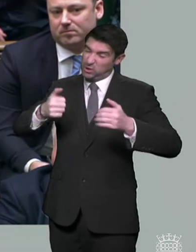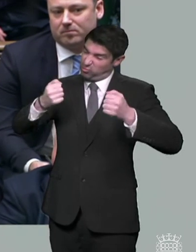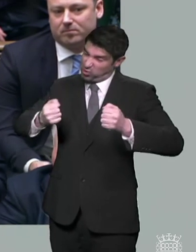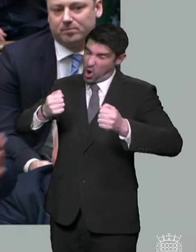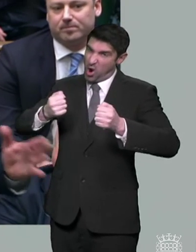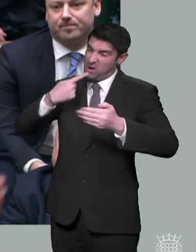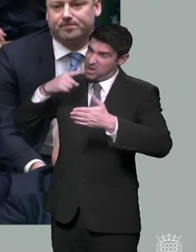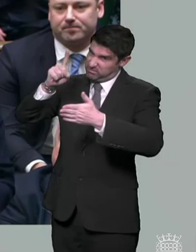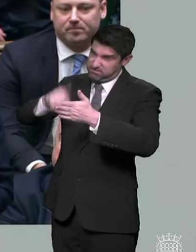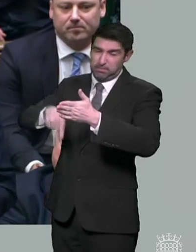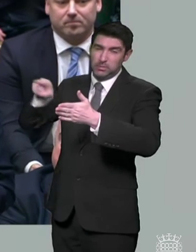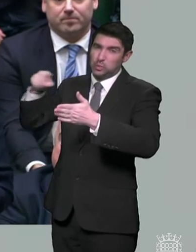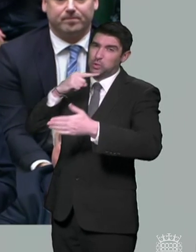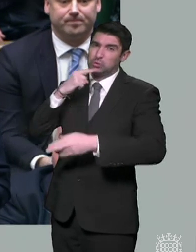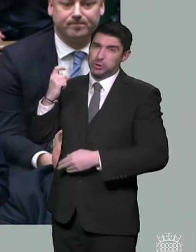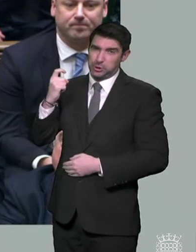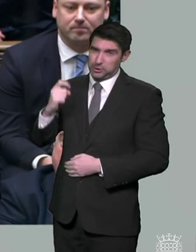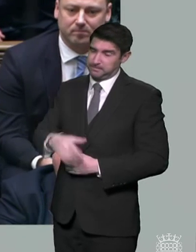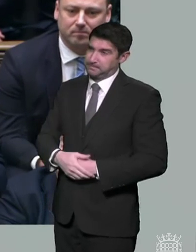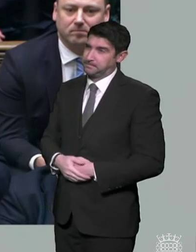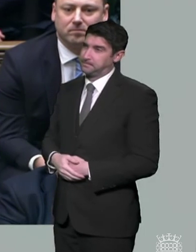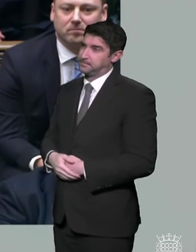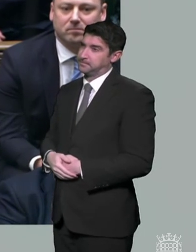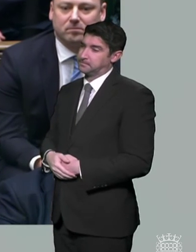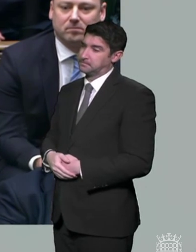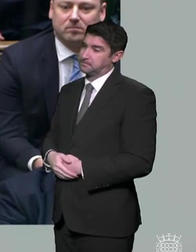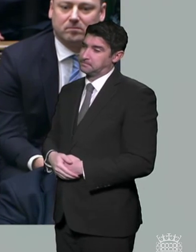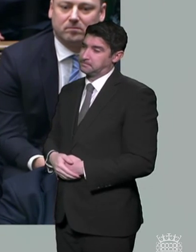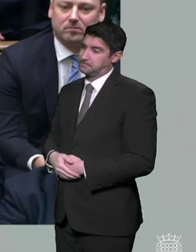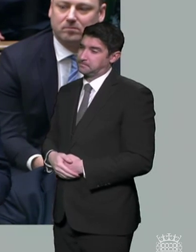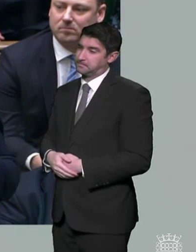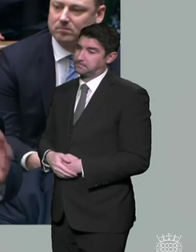Ukraine is very much the bread basket of the world and it grows much wheat.